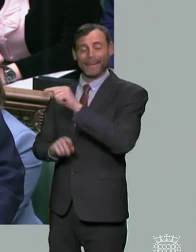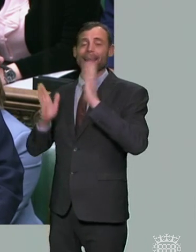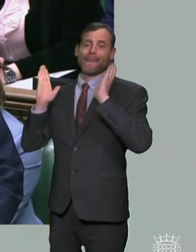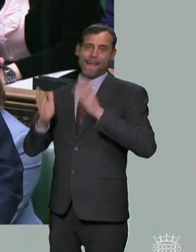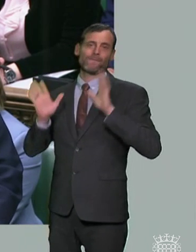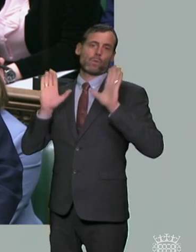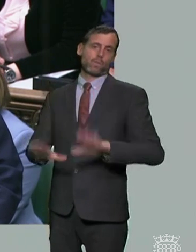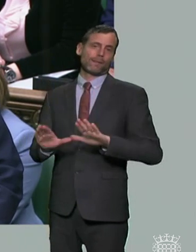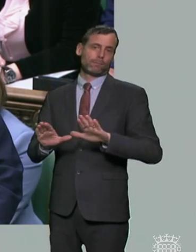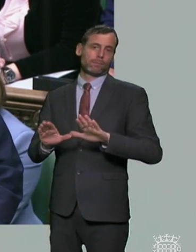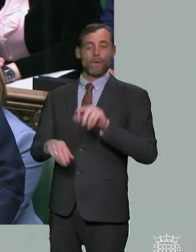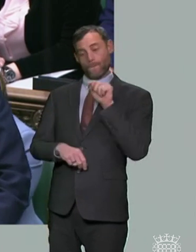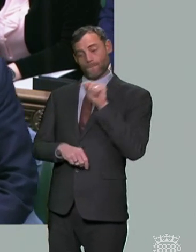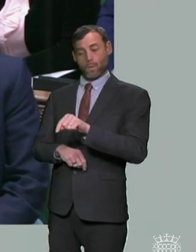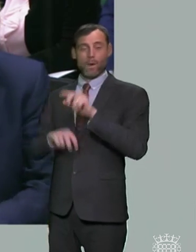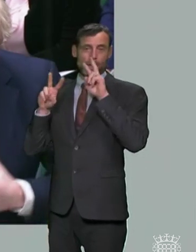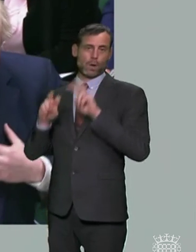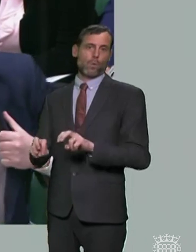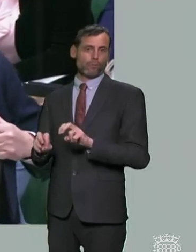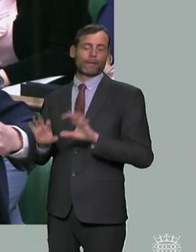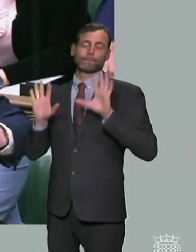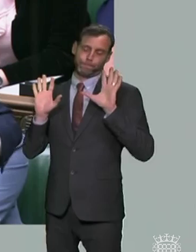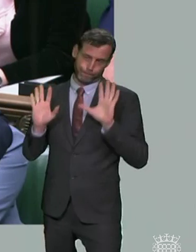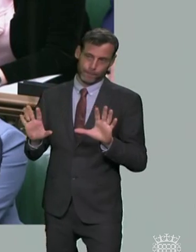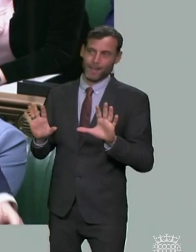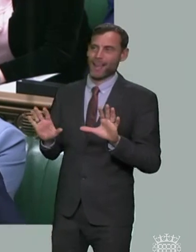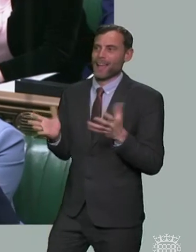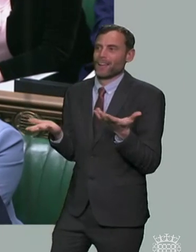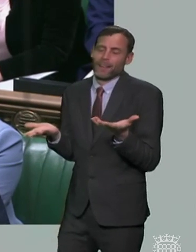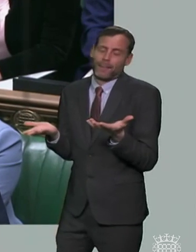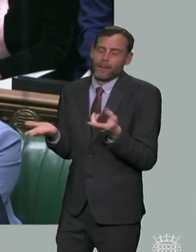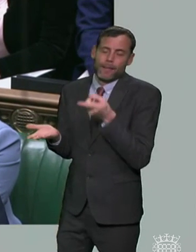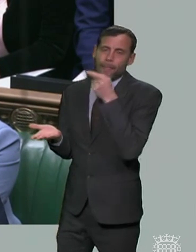and learned Gentleman will have to wait for the report.